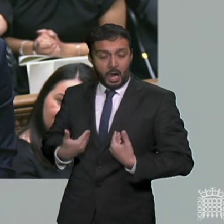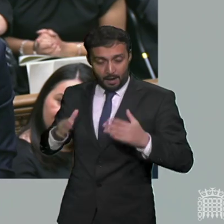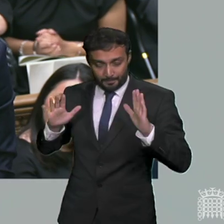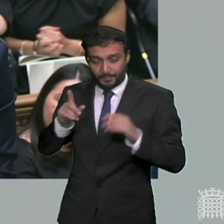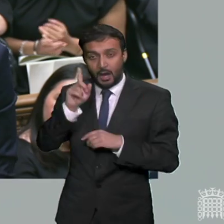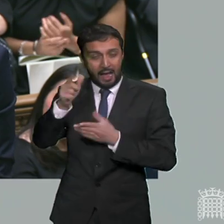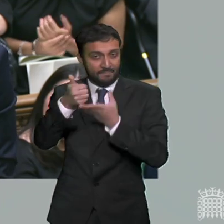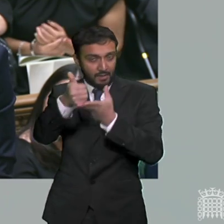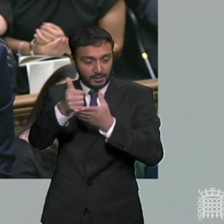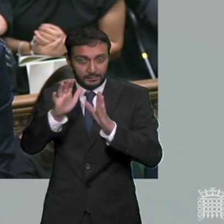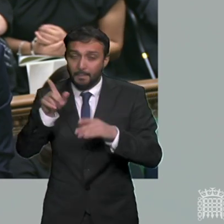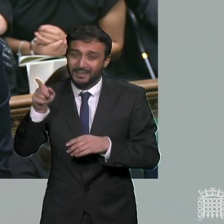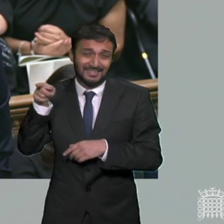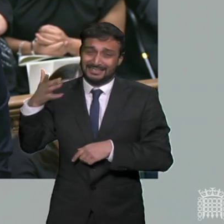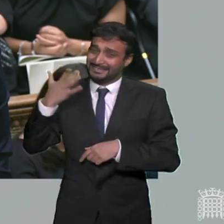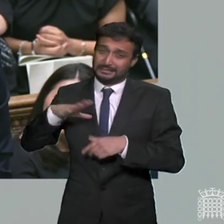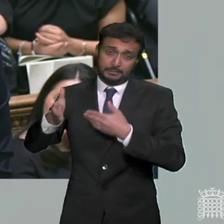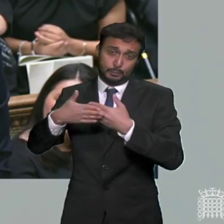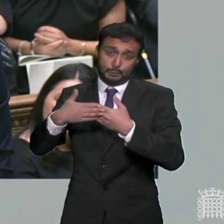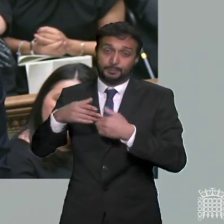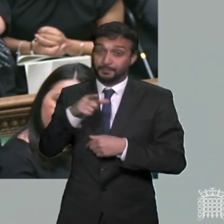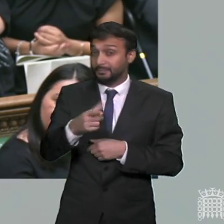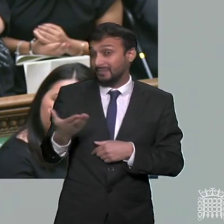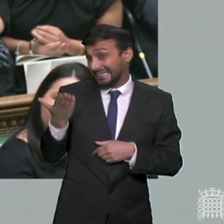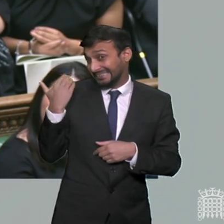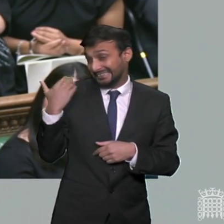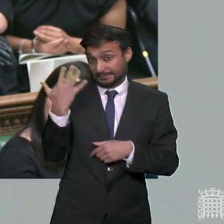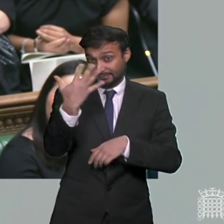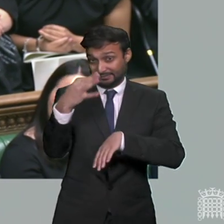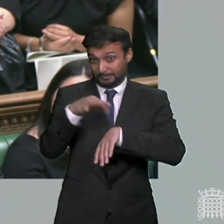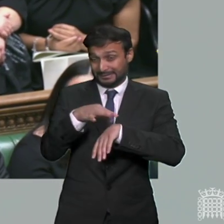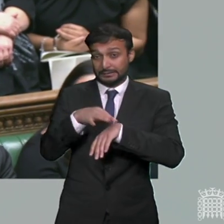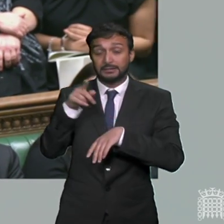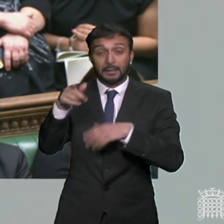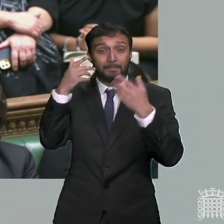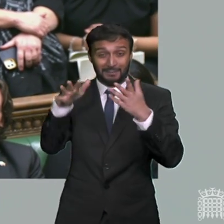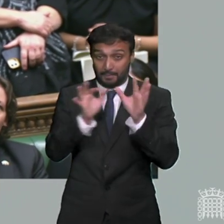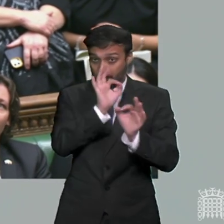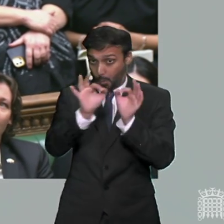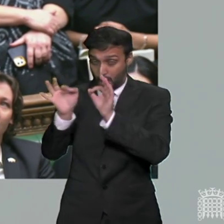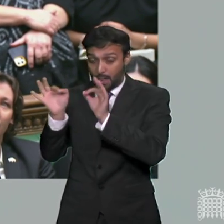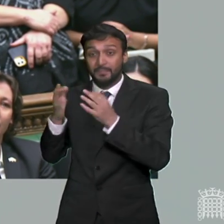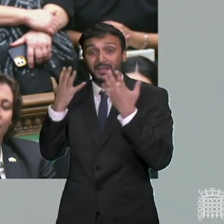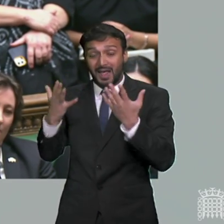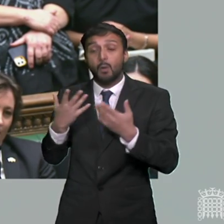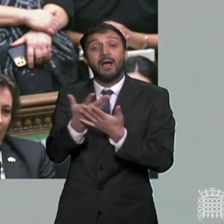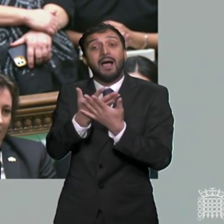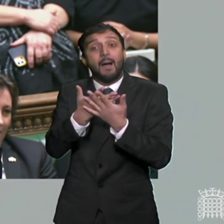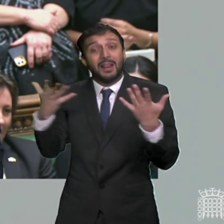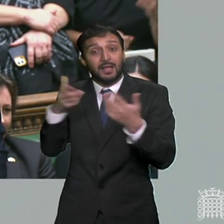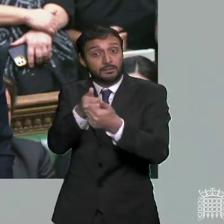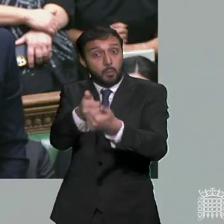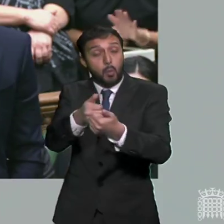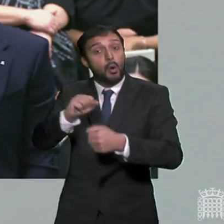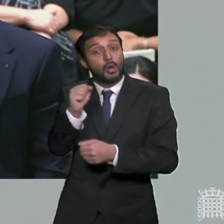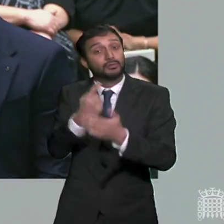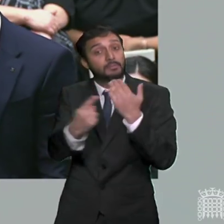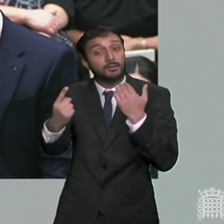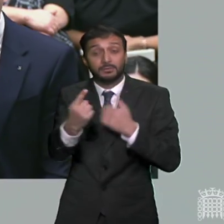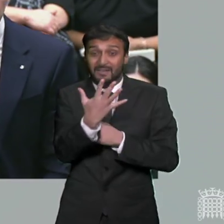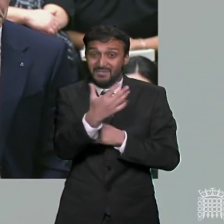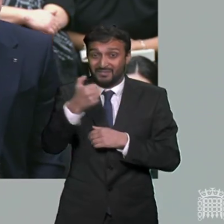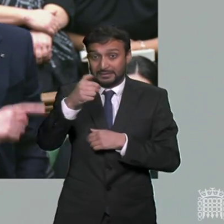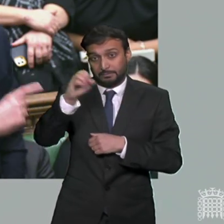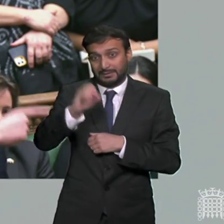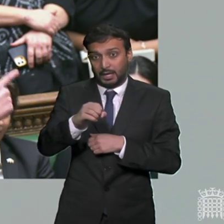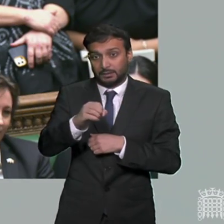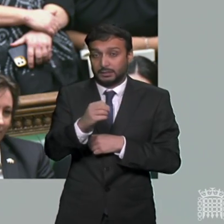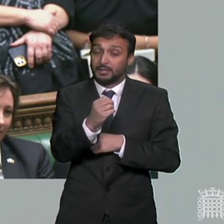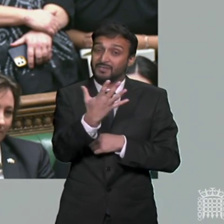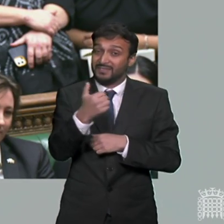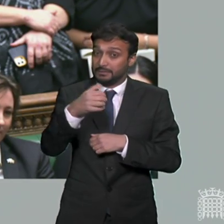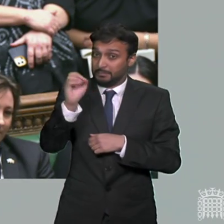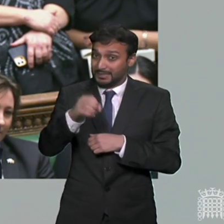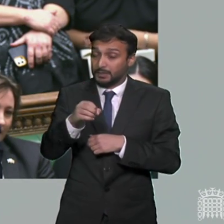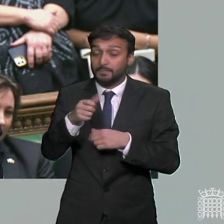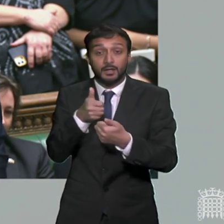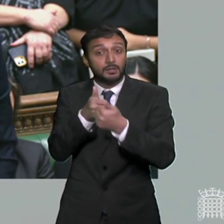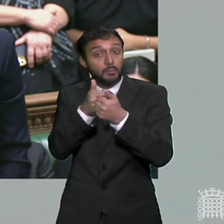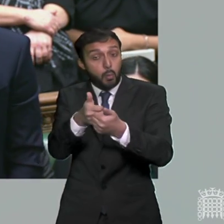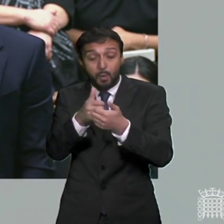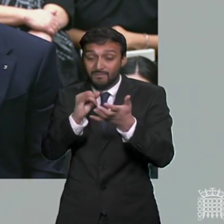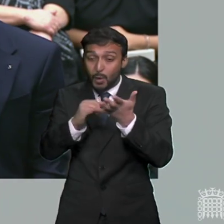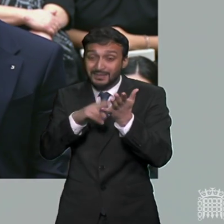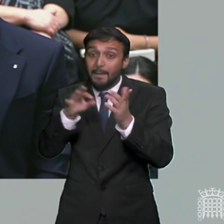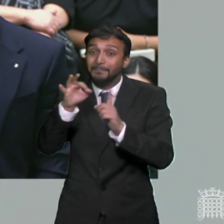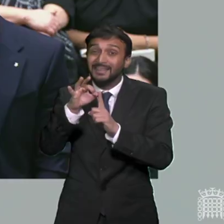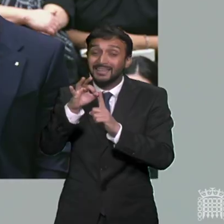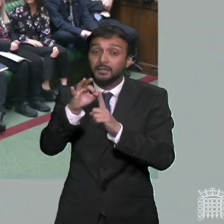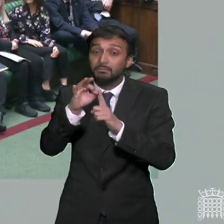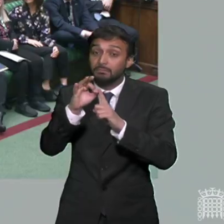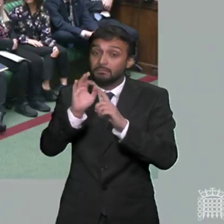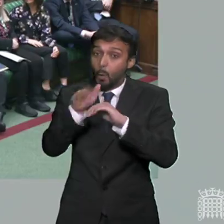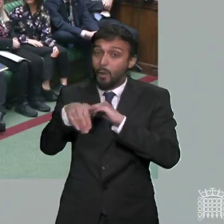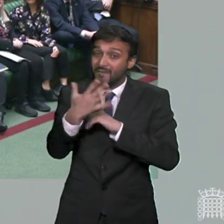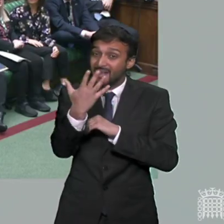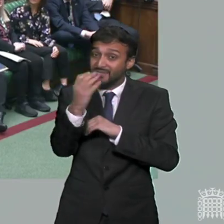Here is why: in the last 15 minutes, a poll has landed showing that support for Scottish independence has now hit 56% and support for the Scottish National party sits north of 50%.